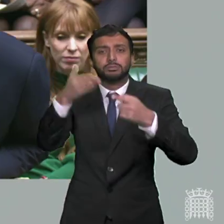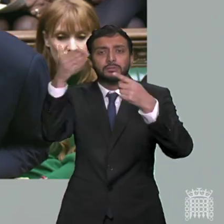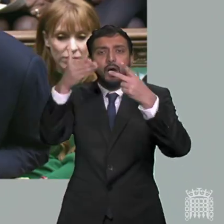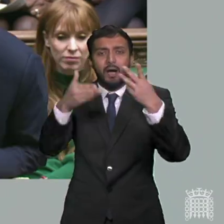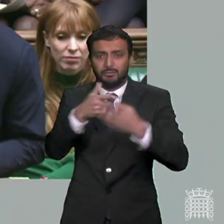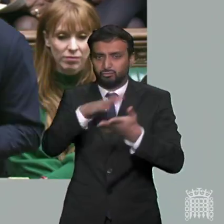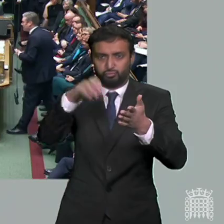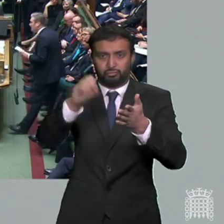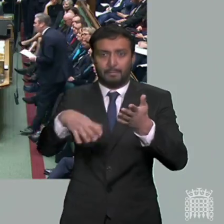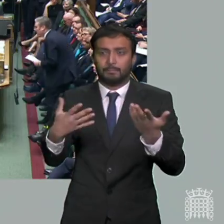What changed?